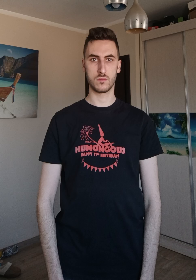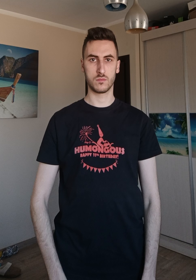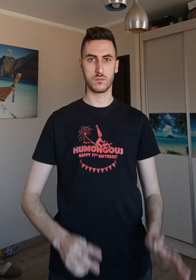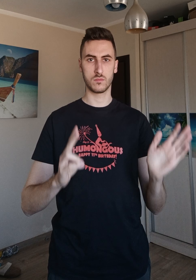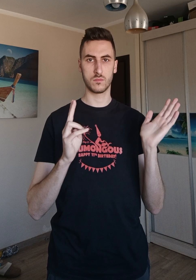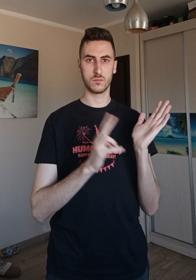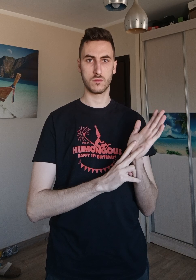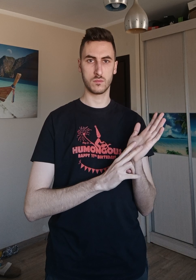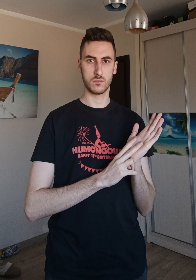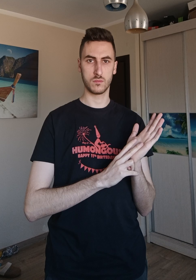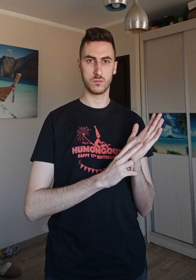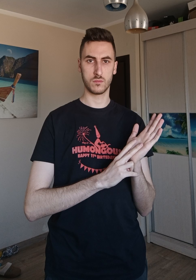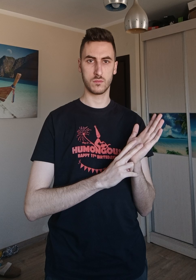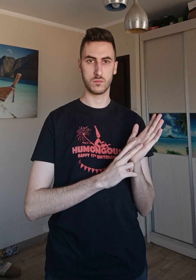נכון